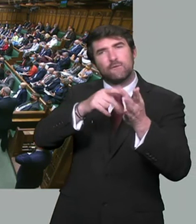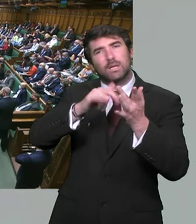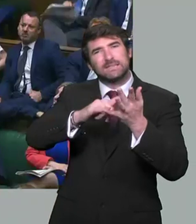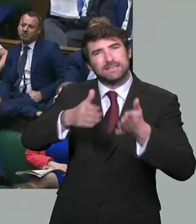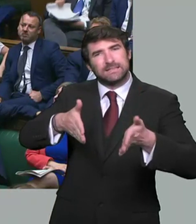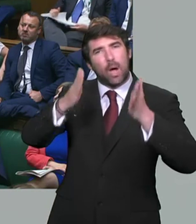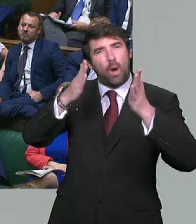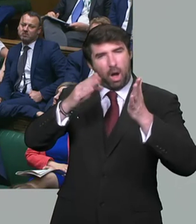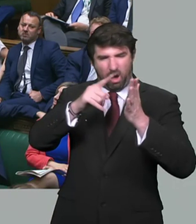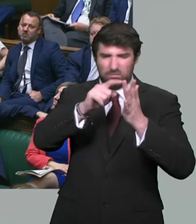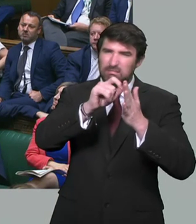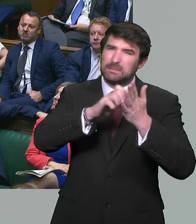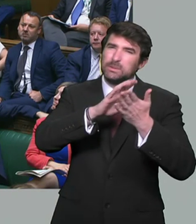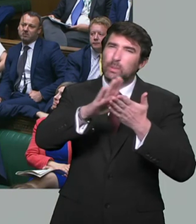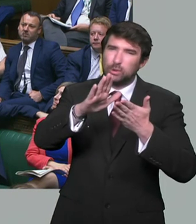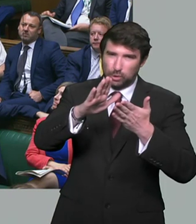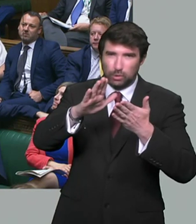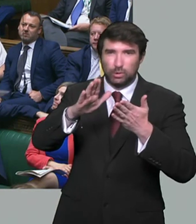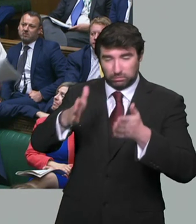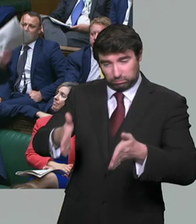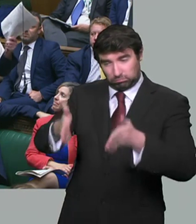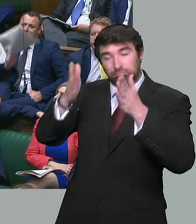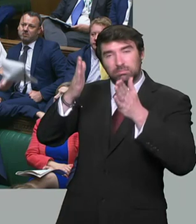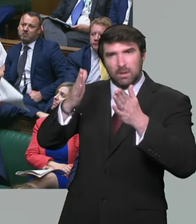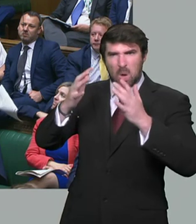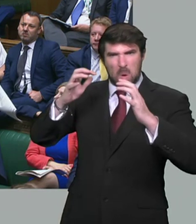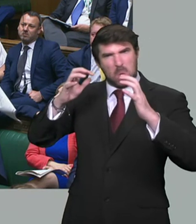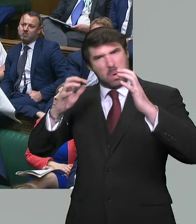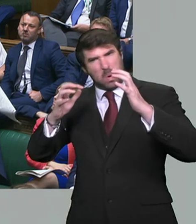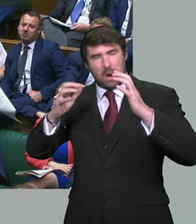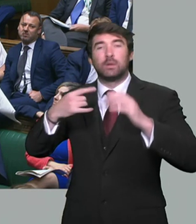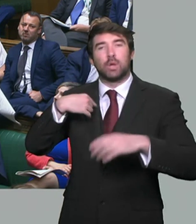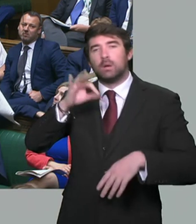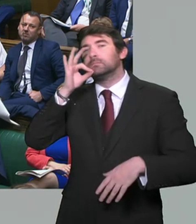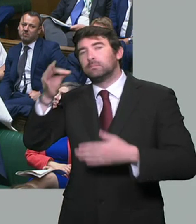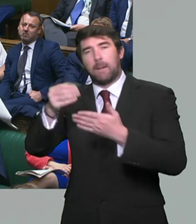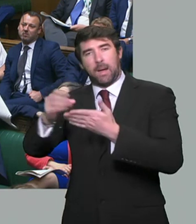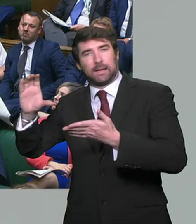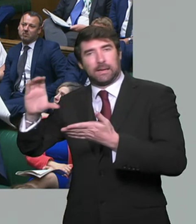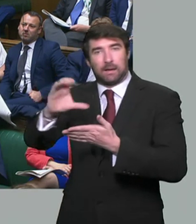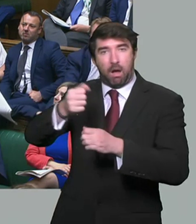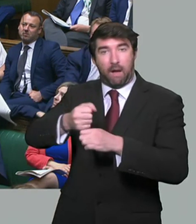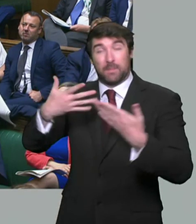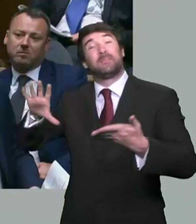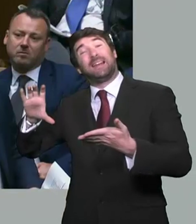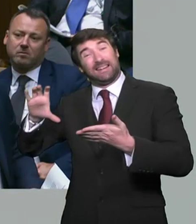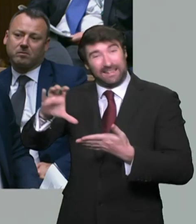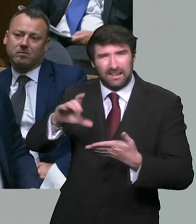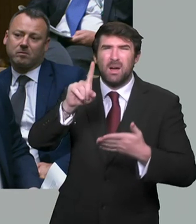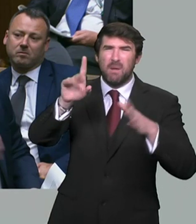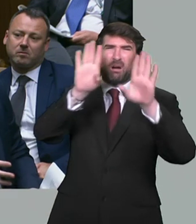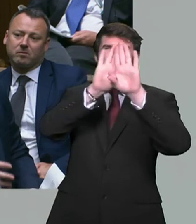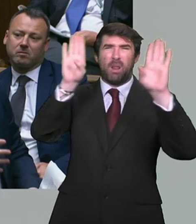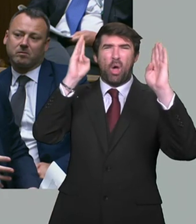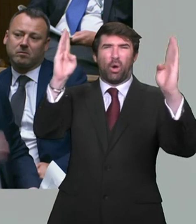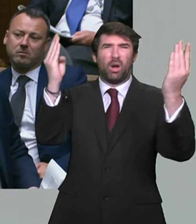However, Oander and Block Management, which manage the building, have shrink wrapped the entire tower and it will be on the building for up to 12 months.